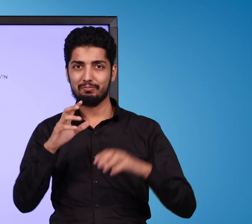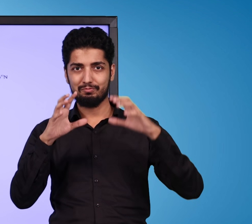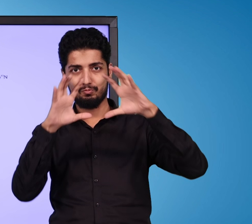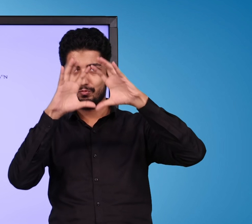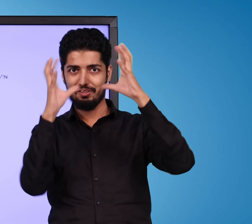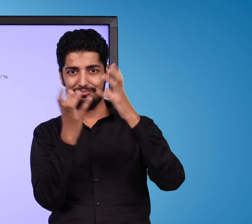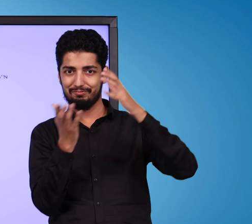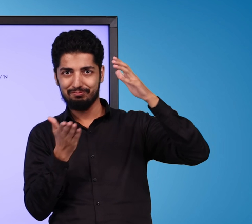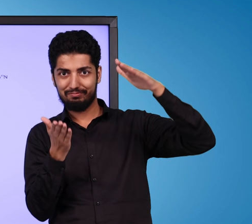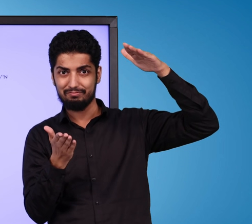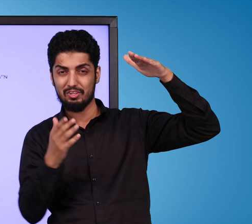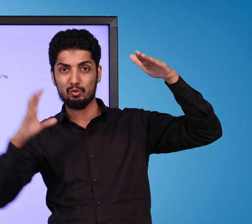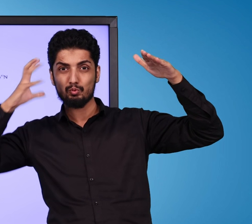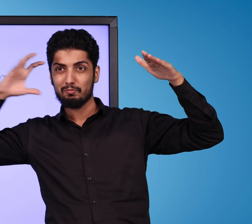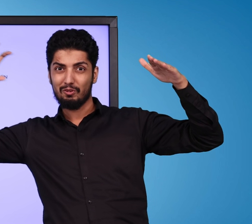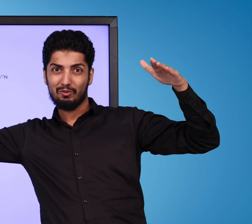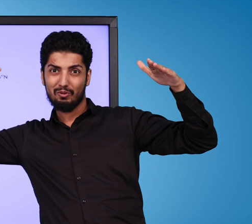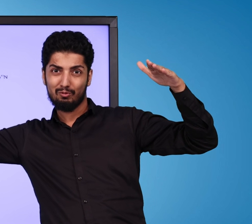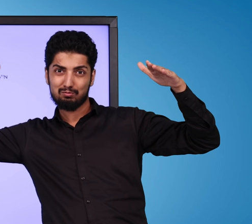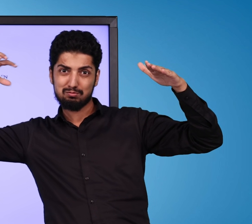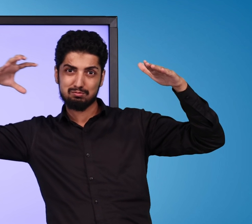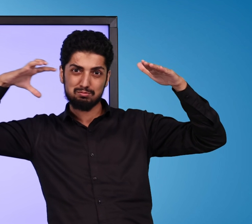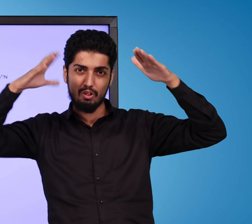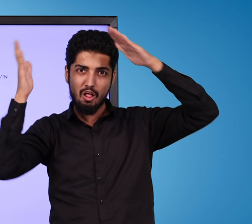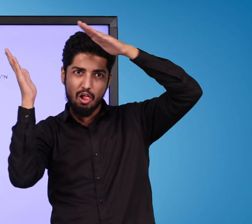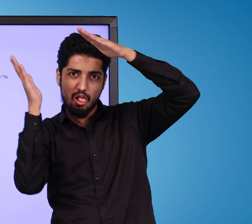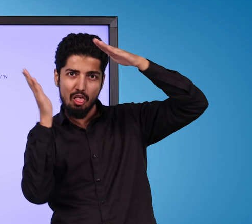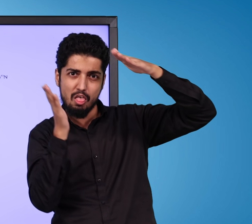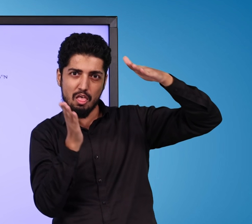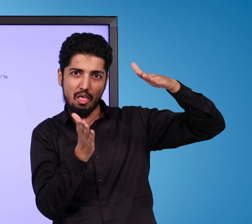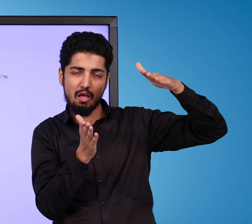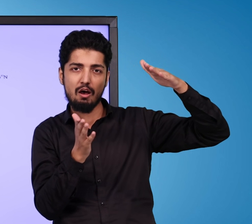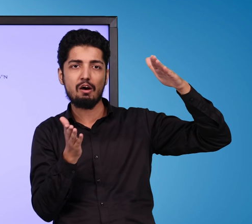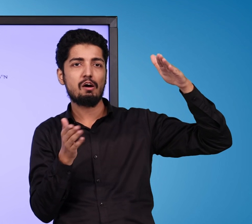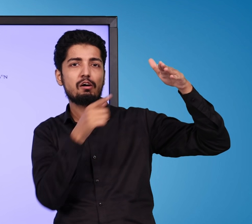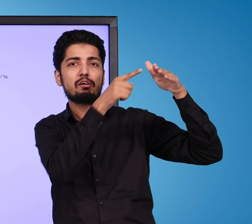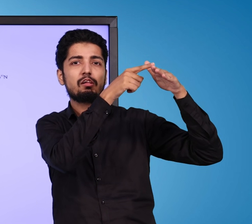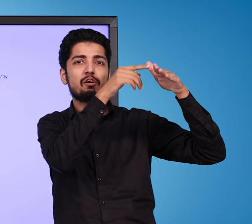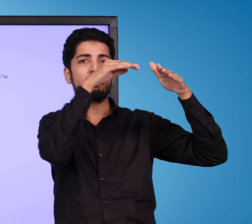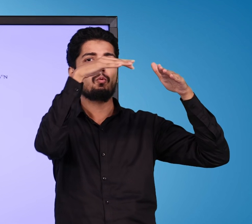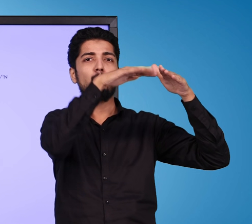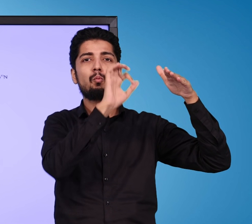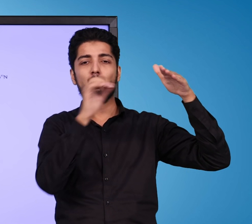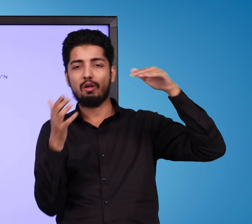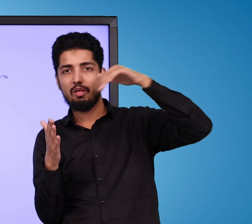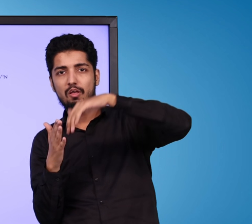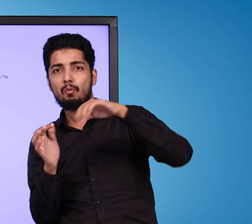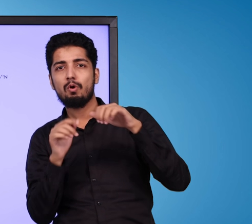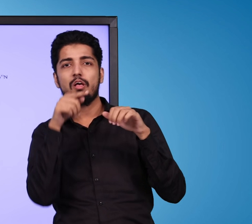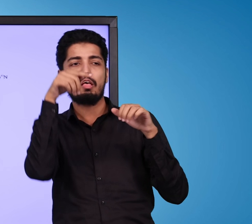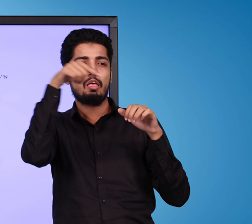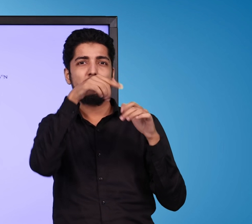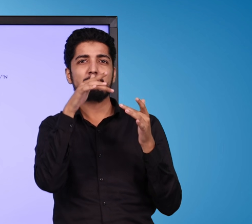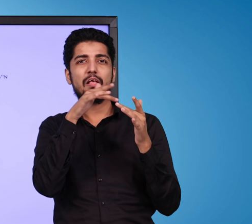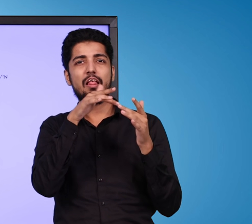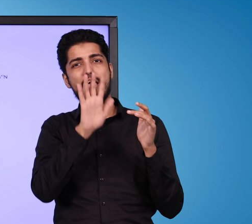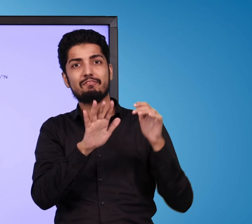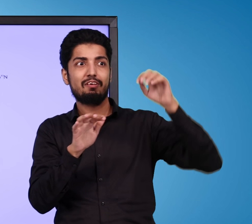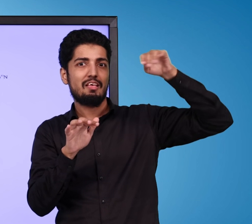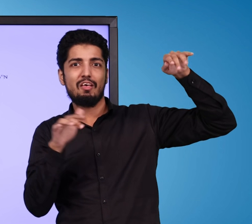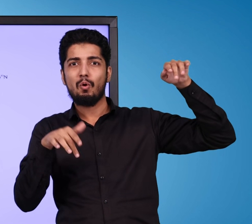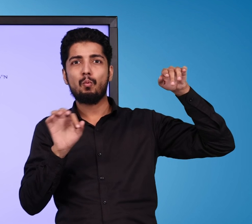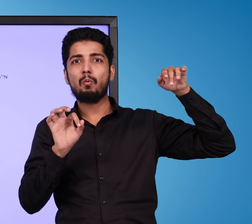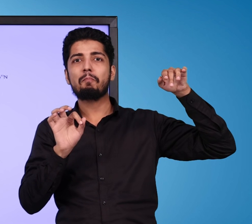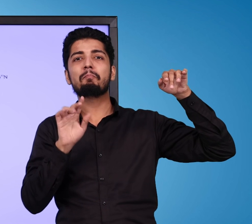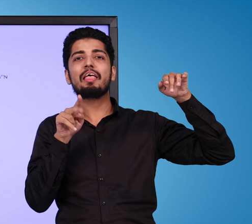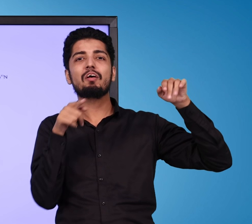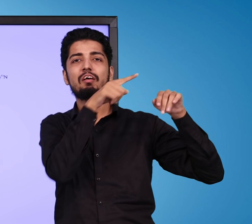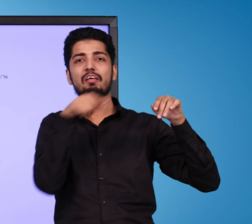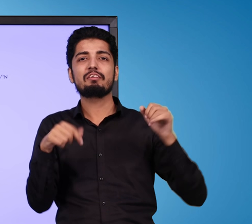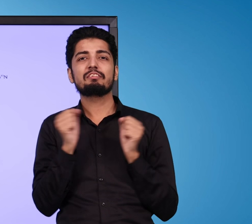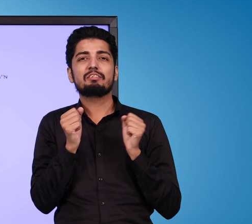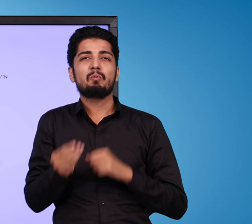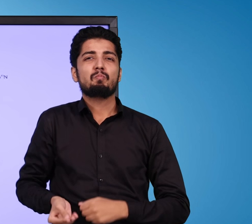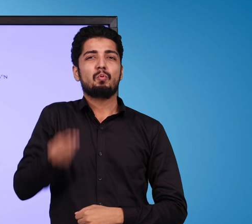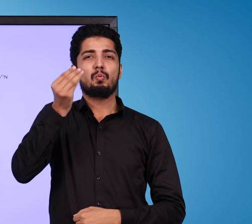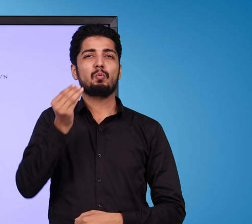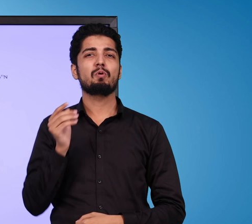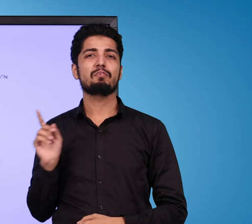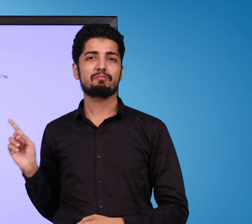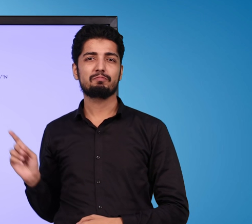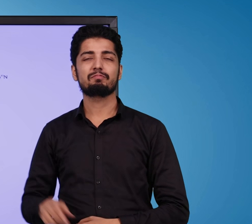because here the Sun does not rise much above The horizon. Therefore, its rays are always Slanting And Provide less heat